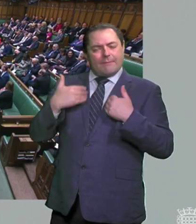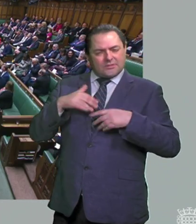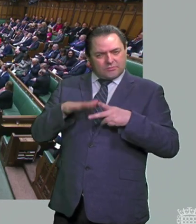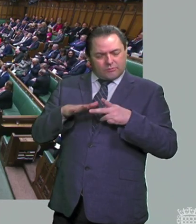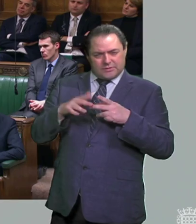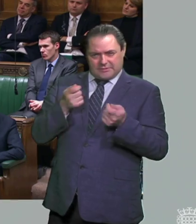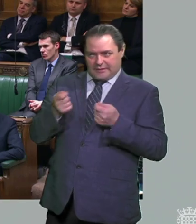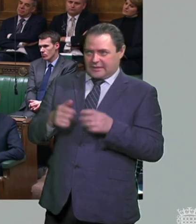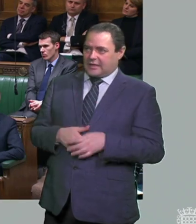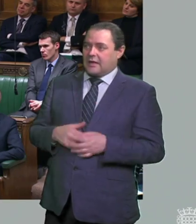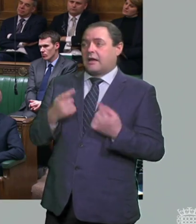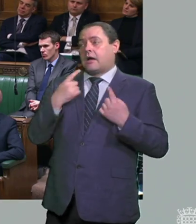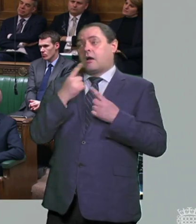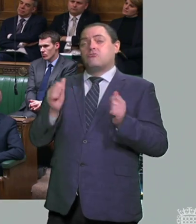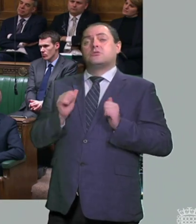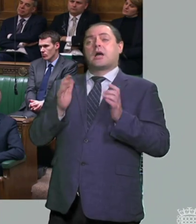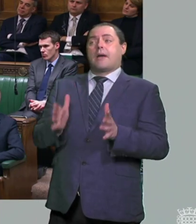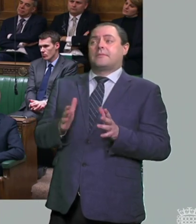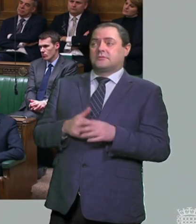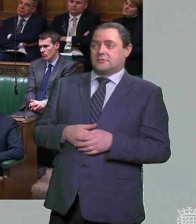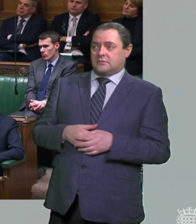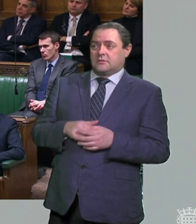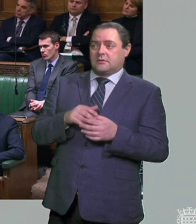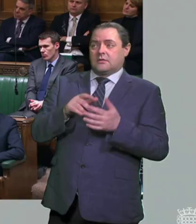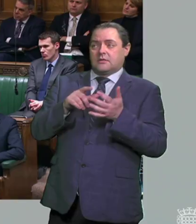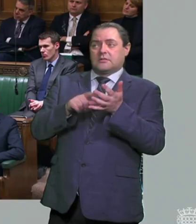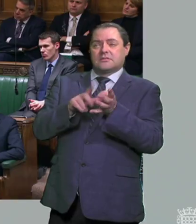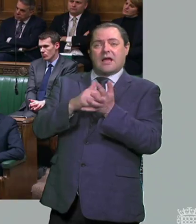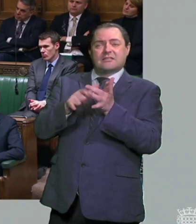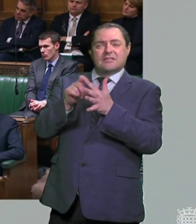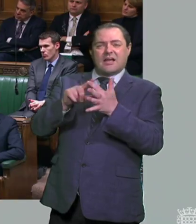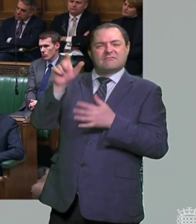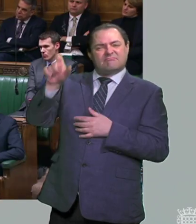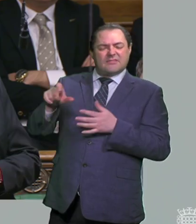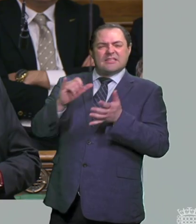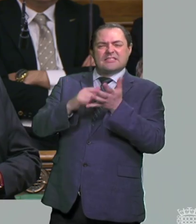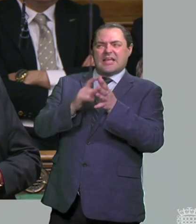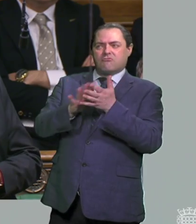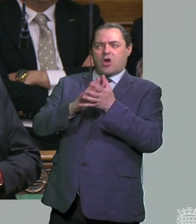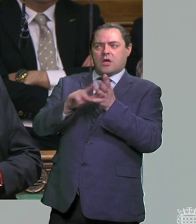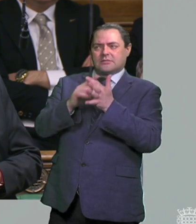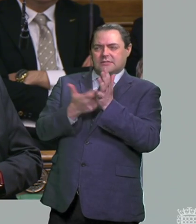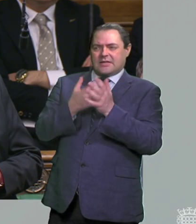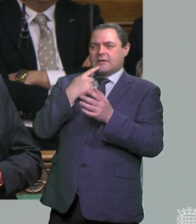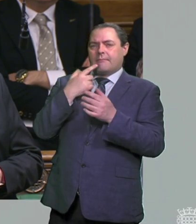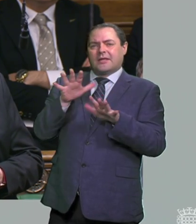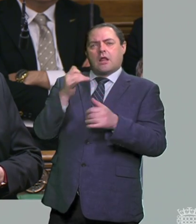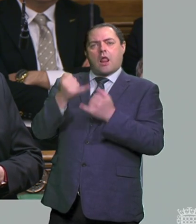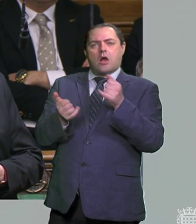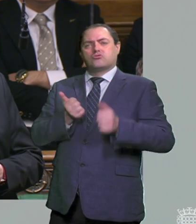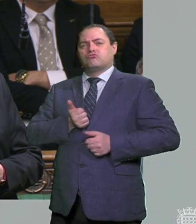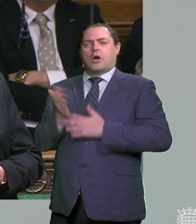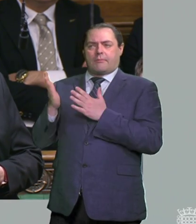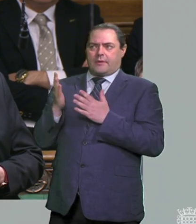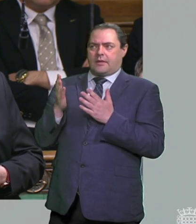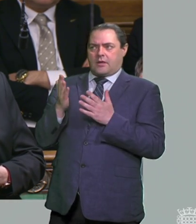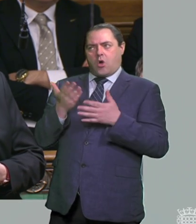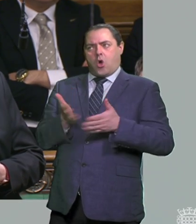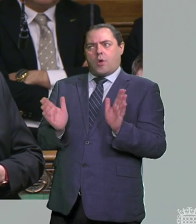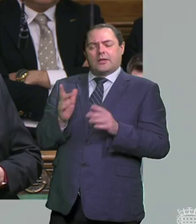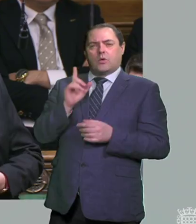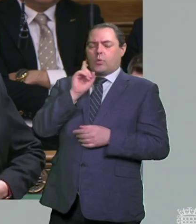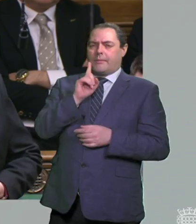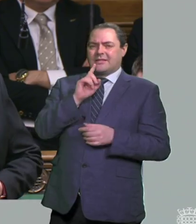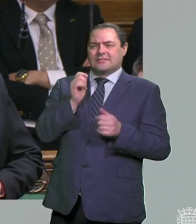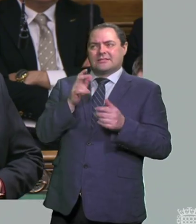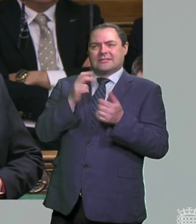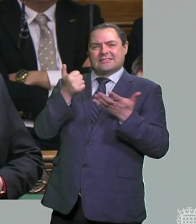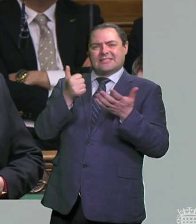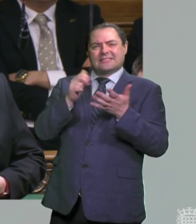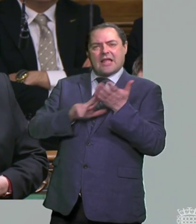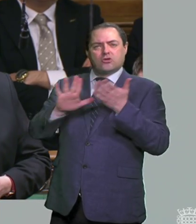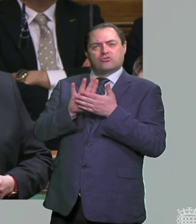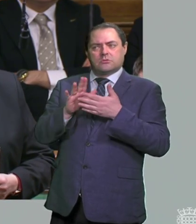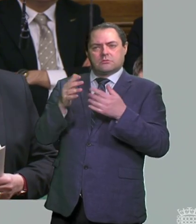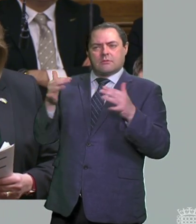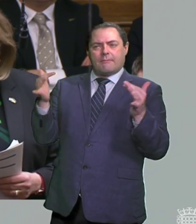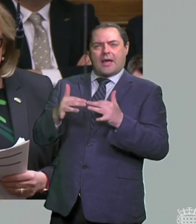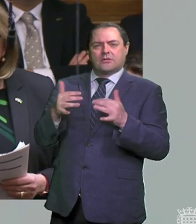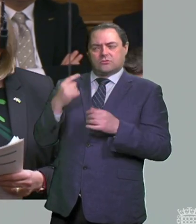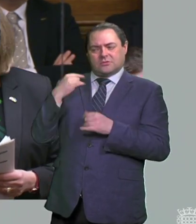After announcing her retirement, North Tyneside-born Sarah Hunter MBE played her final game of rugby at the opening women’s Six Nations match at Kingston Park last Saturday.